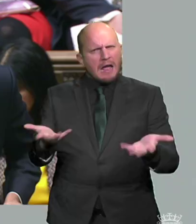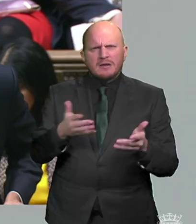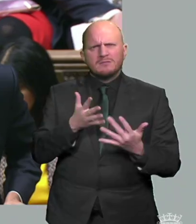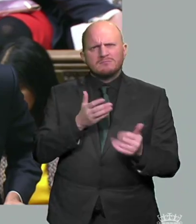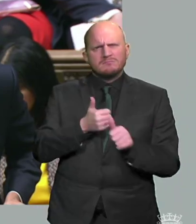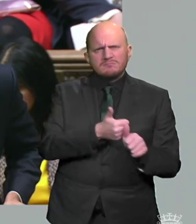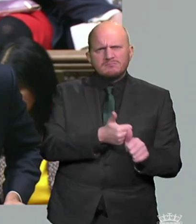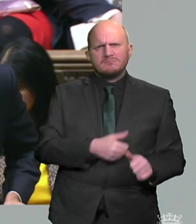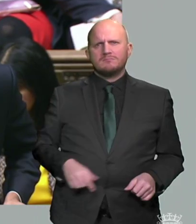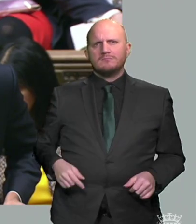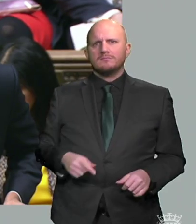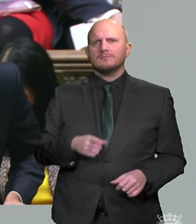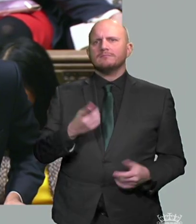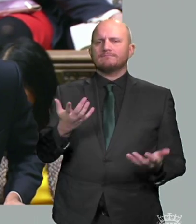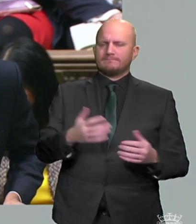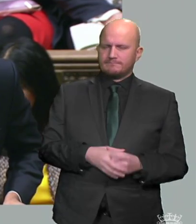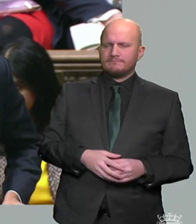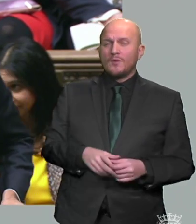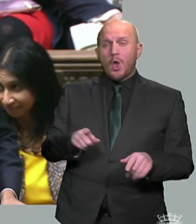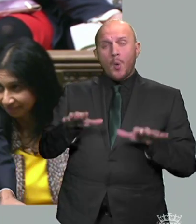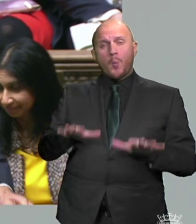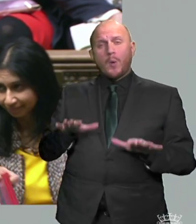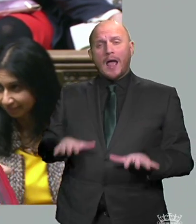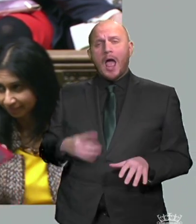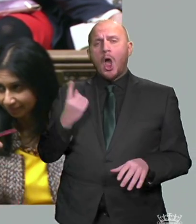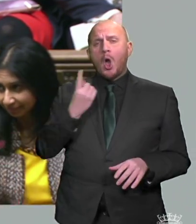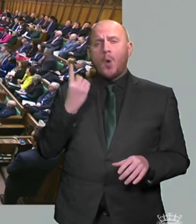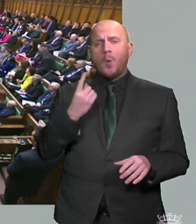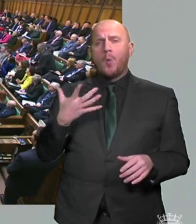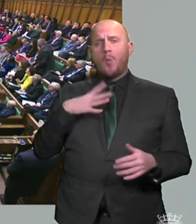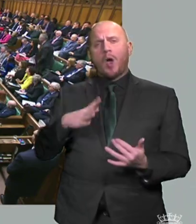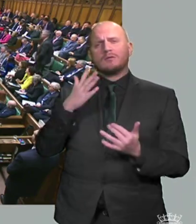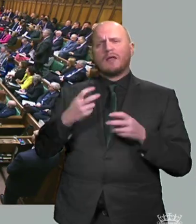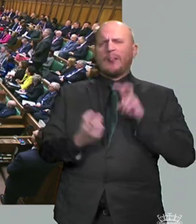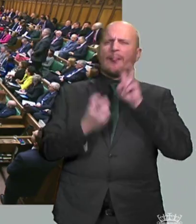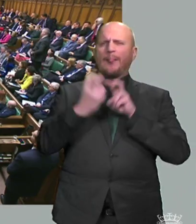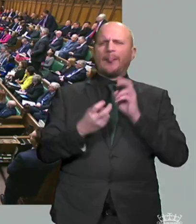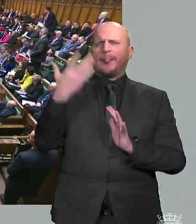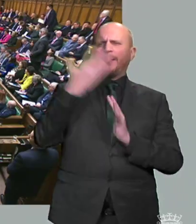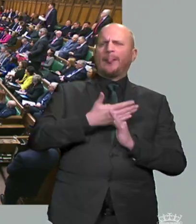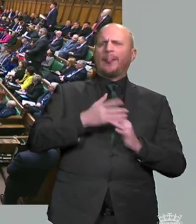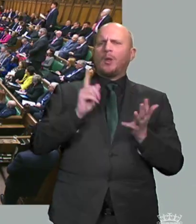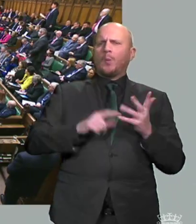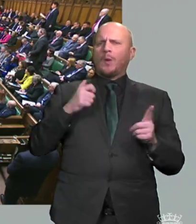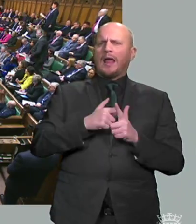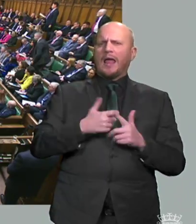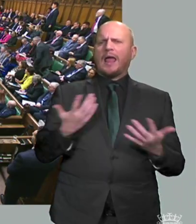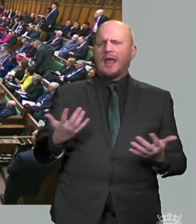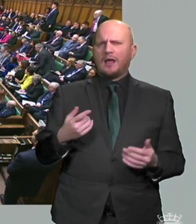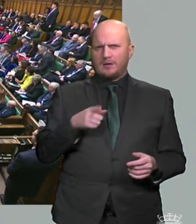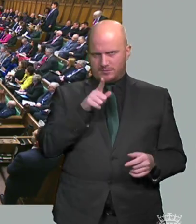The only people stoking division in our United Kingdom are the Scottish National party.